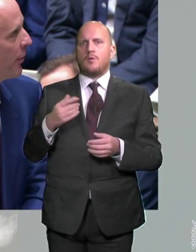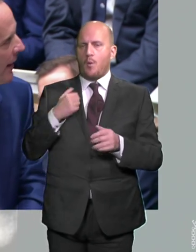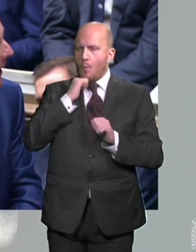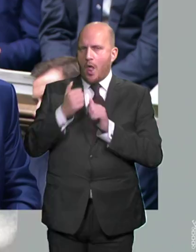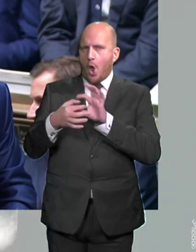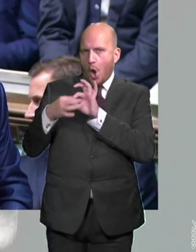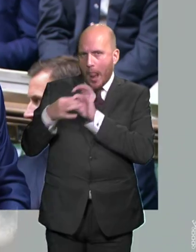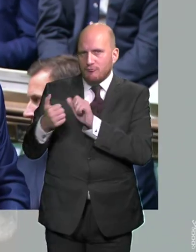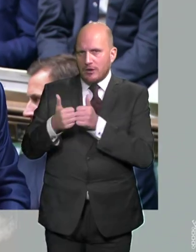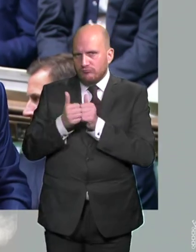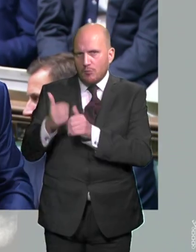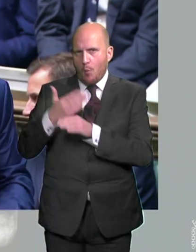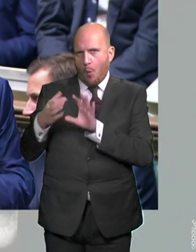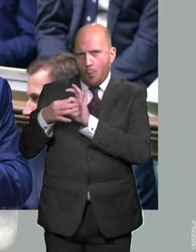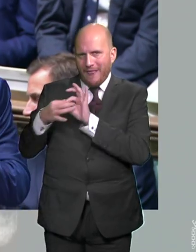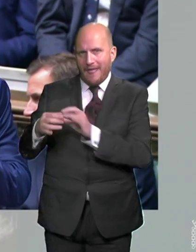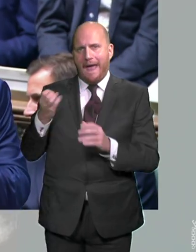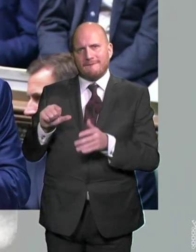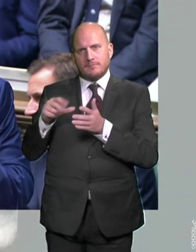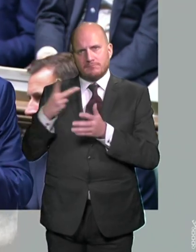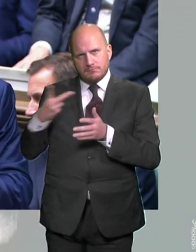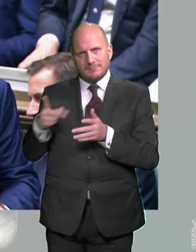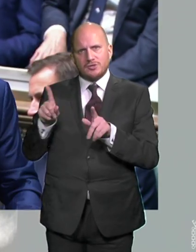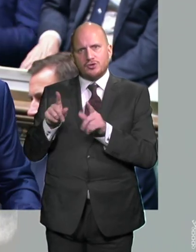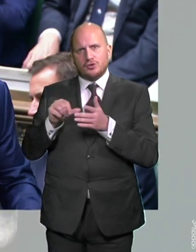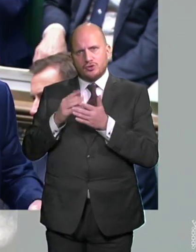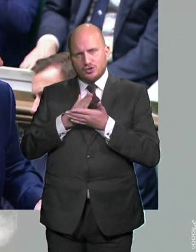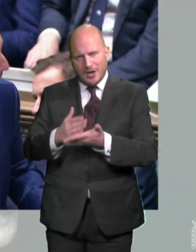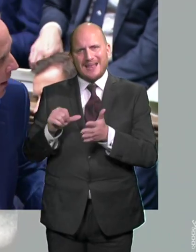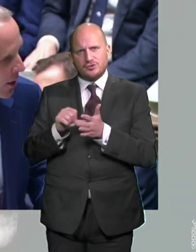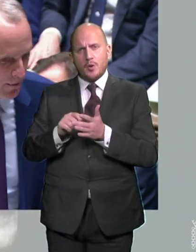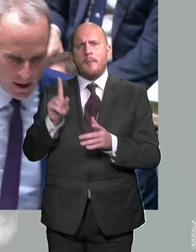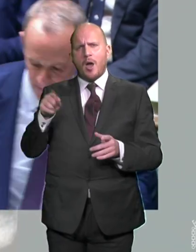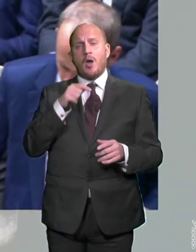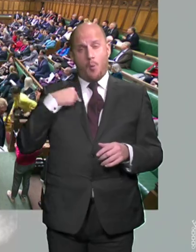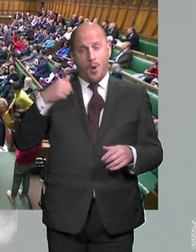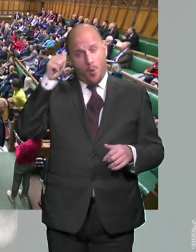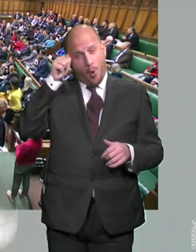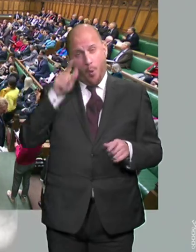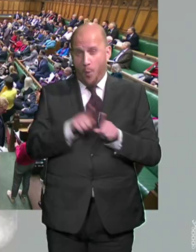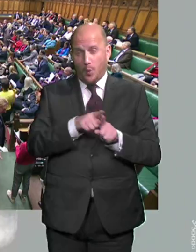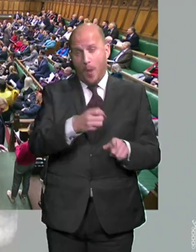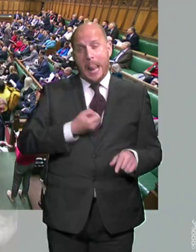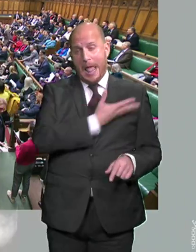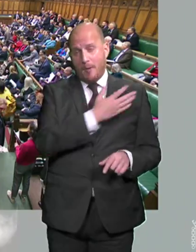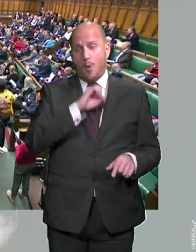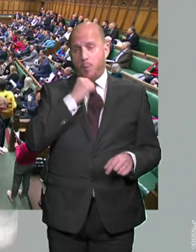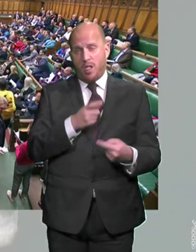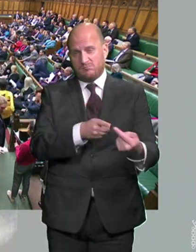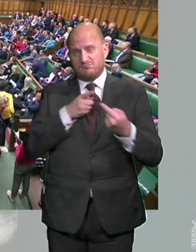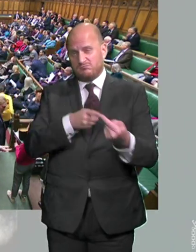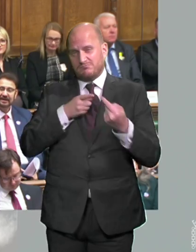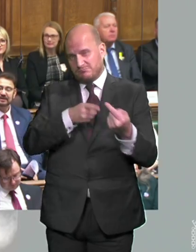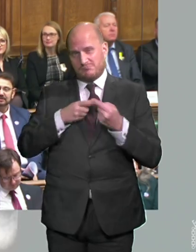He can also rest assured that that will be opposed tooth and nail by the Labour party.